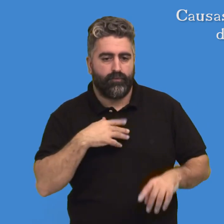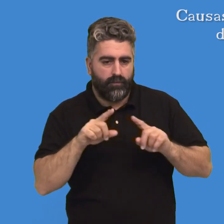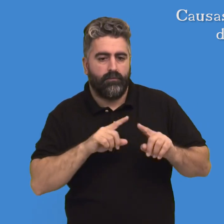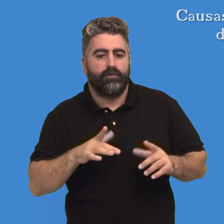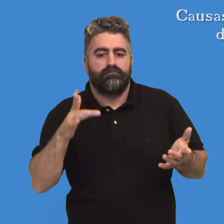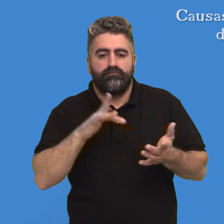problema